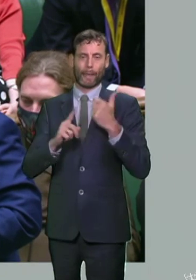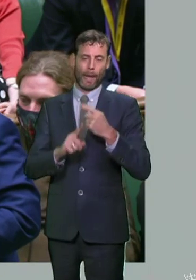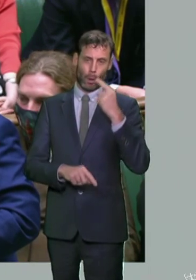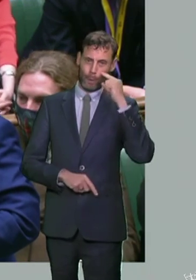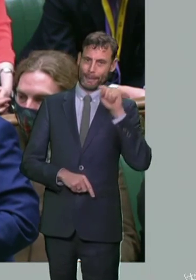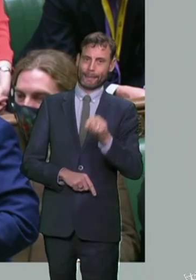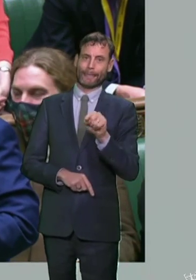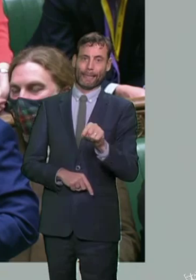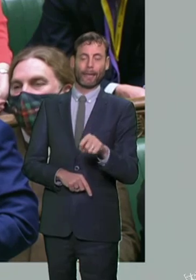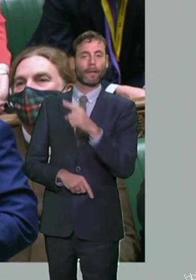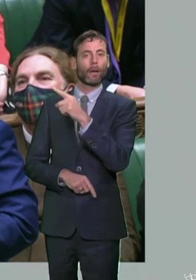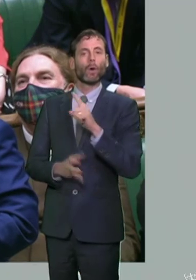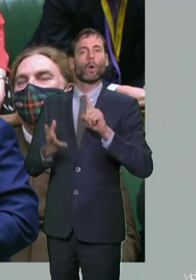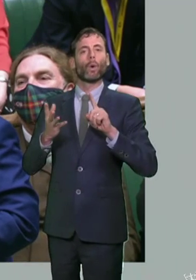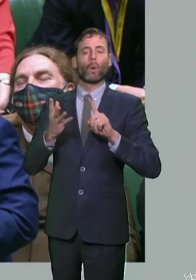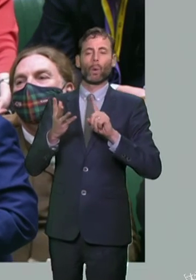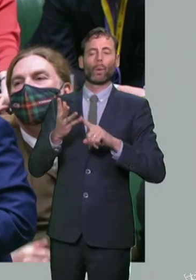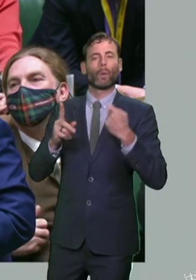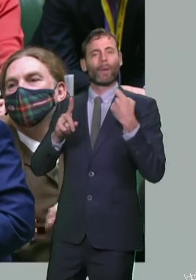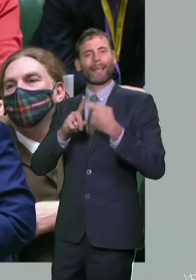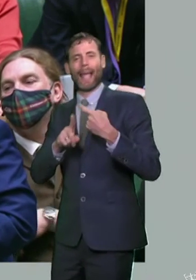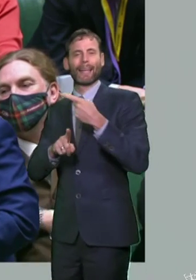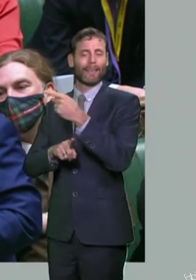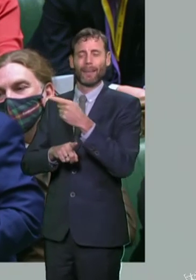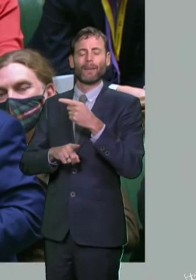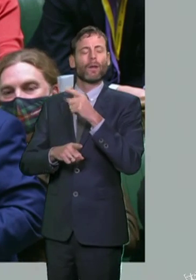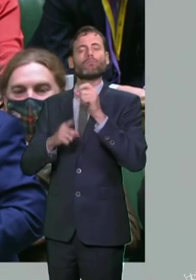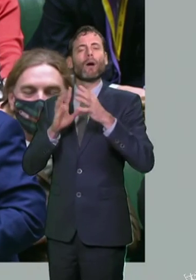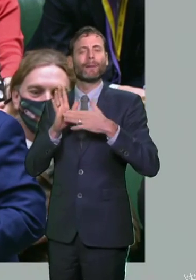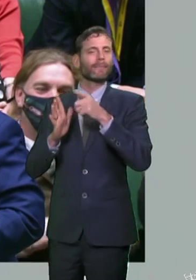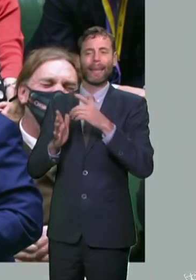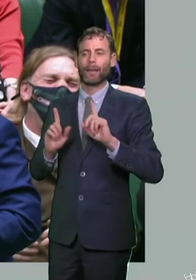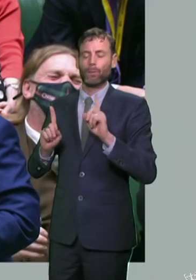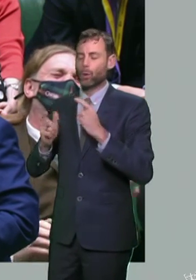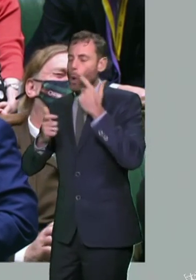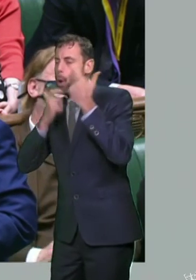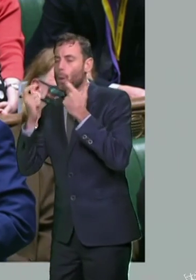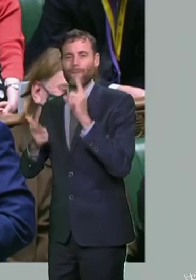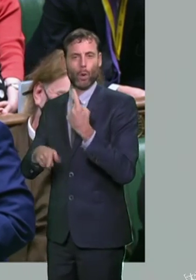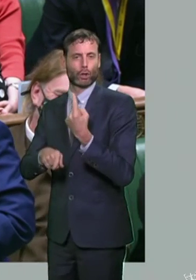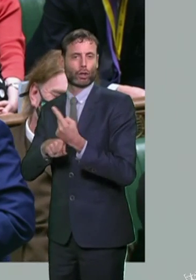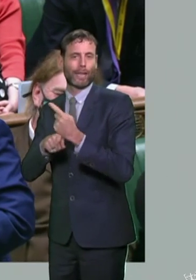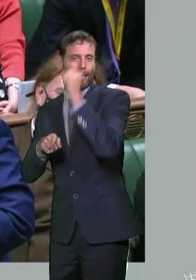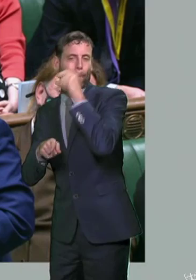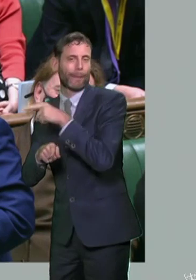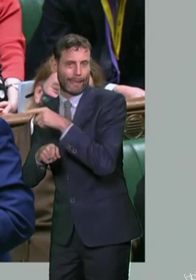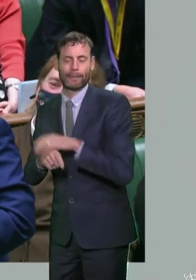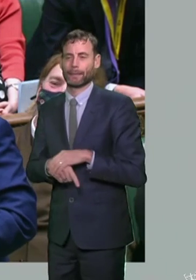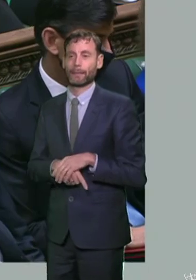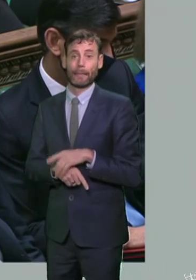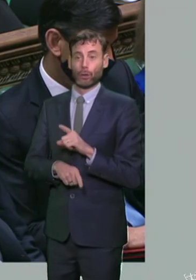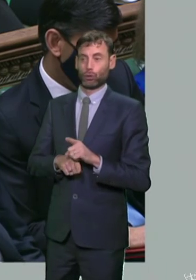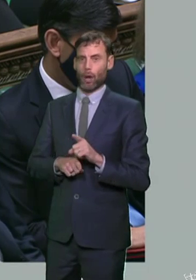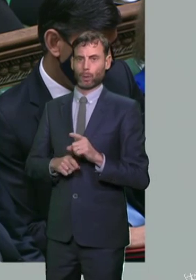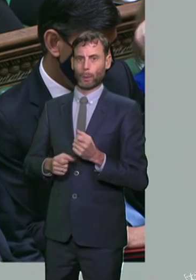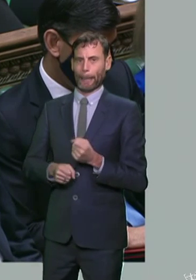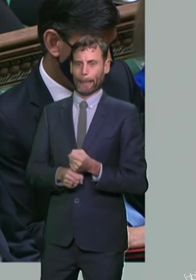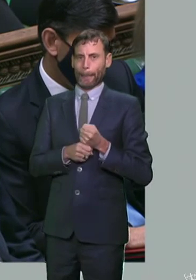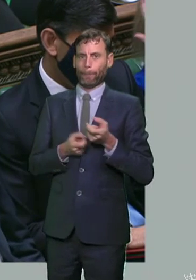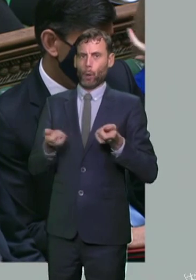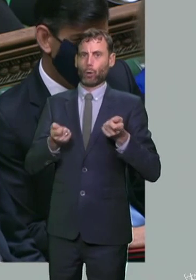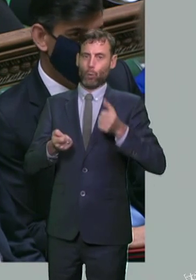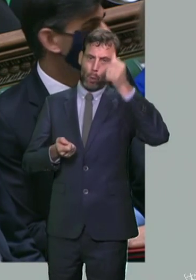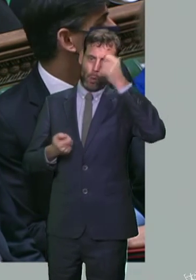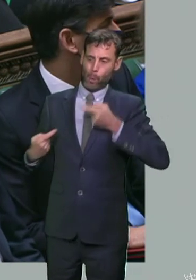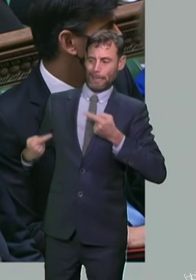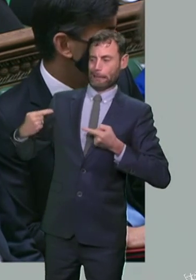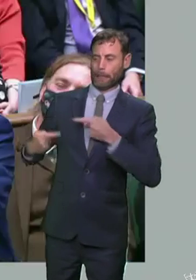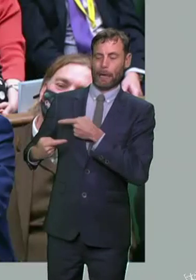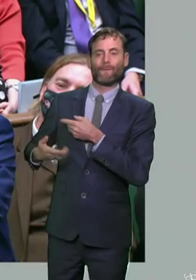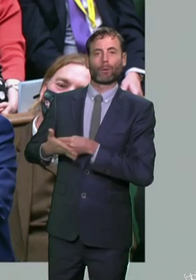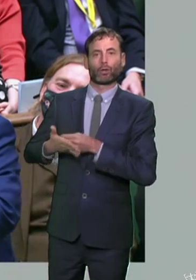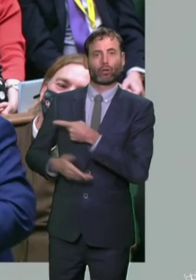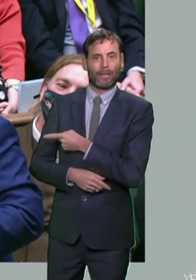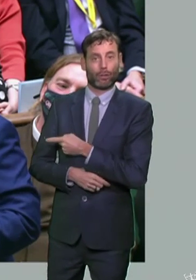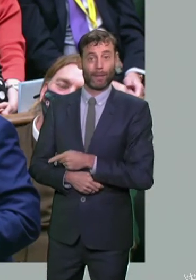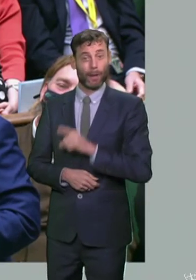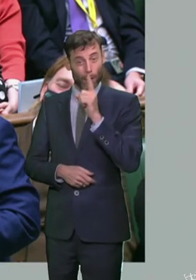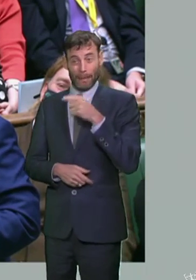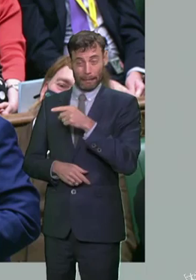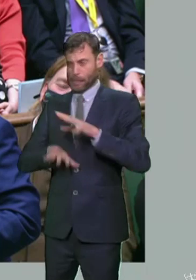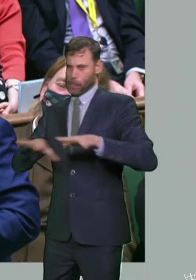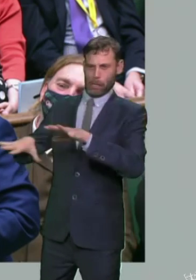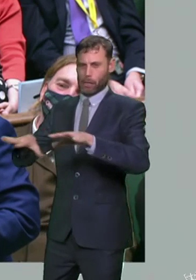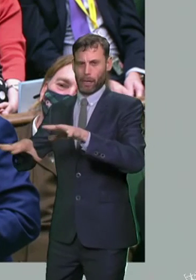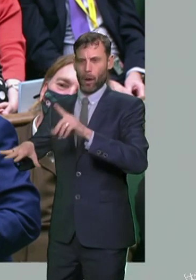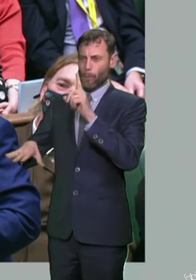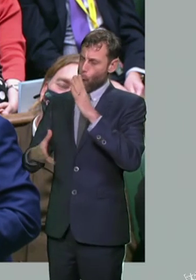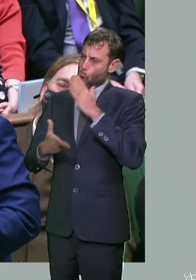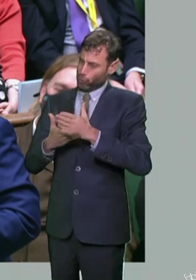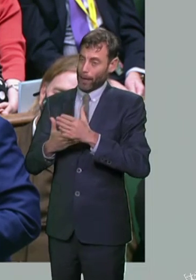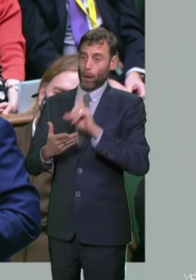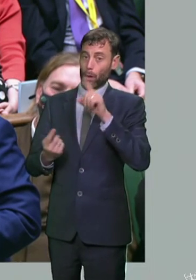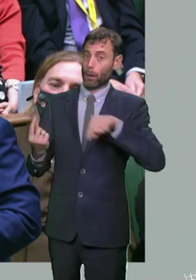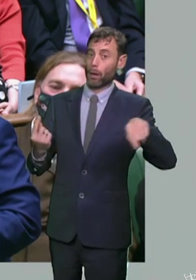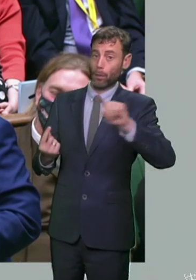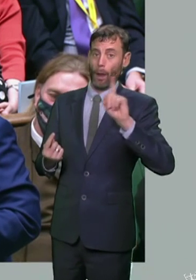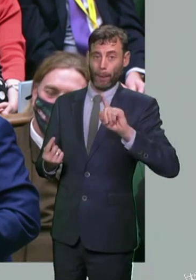While the Prime Minister spends his time hunting for chatty pigs and staving off a leadership challenge from the Treasury, people in the real world are suffering a Tory cost-of-living crisis.